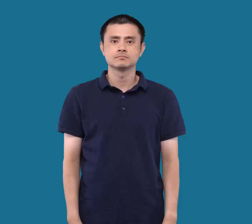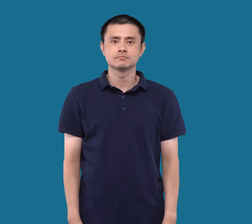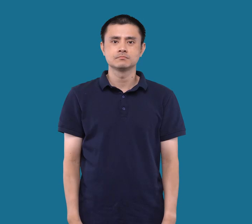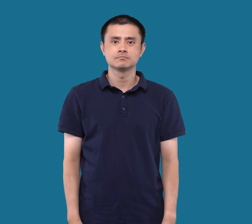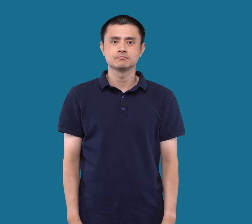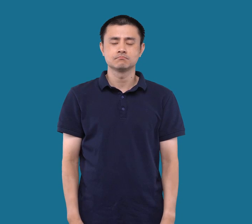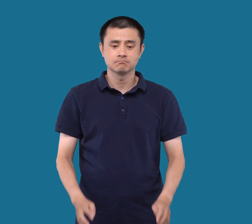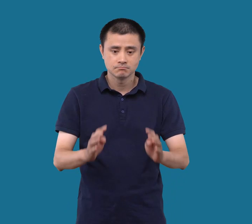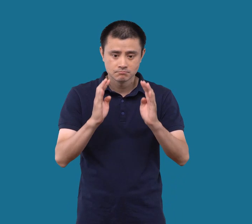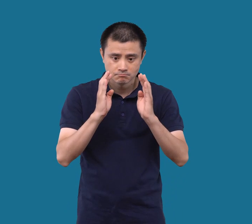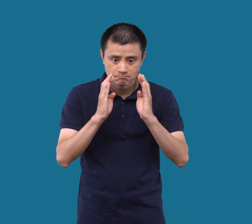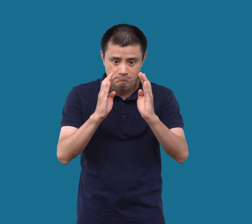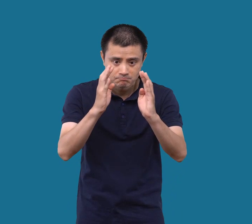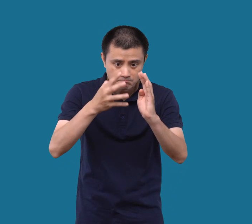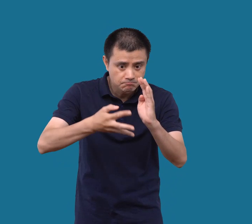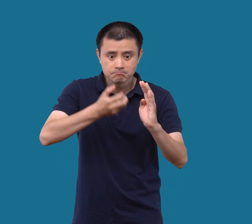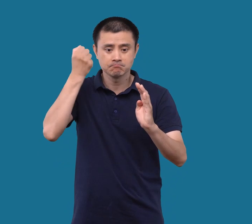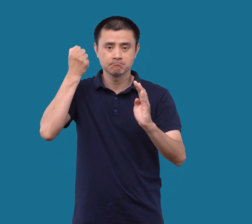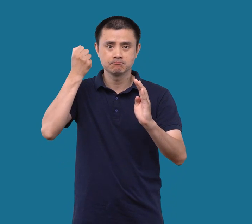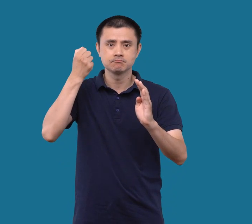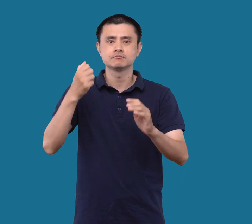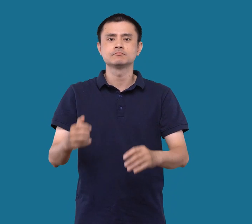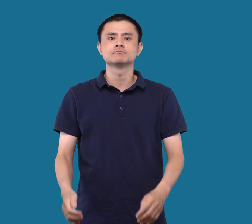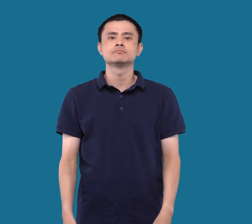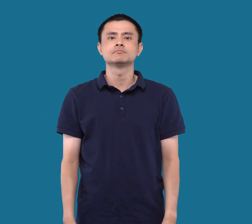cướp cờ